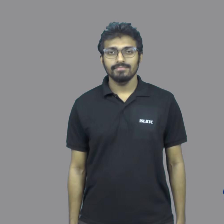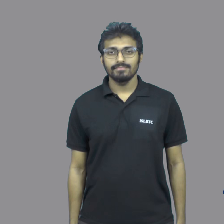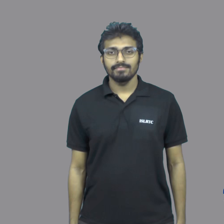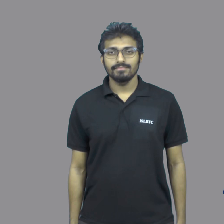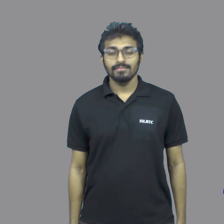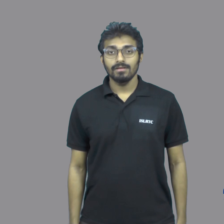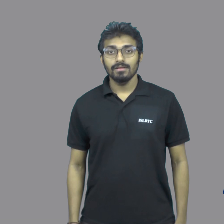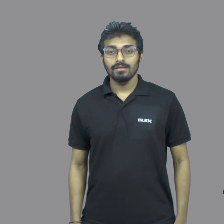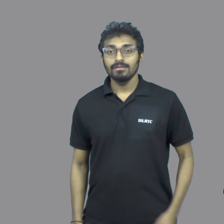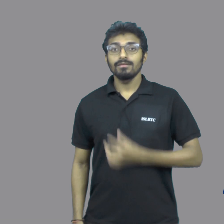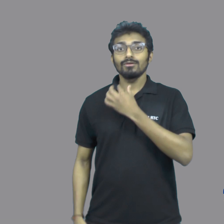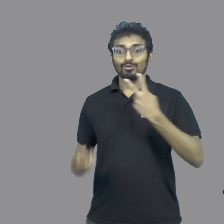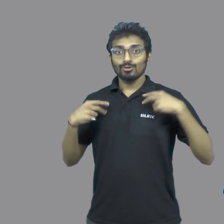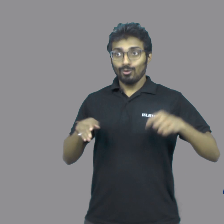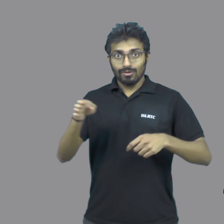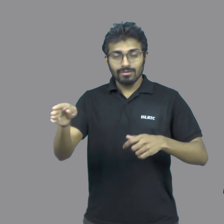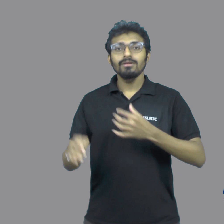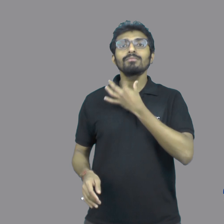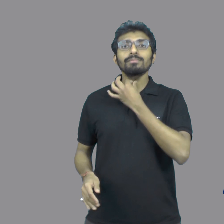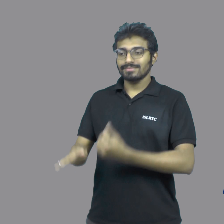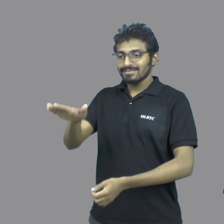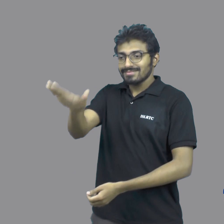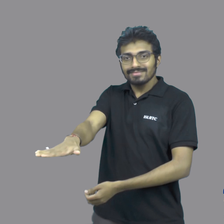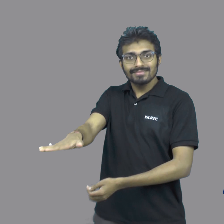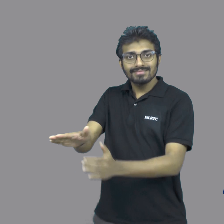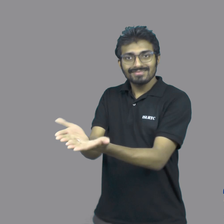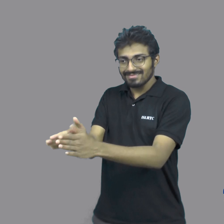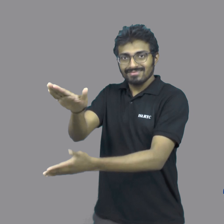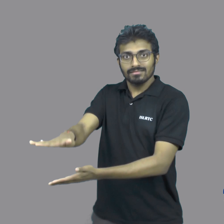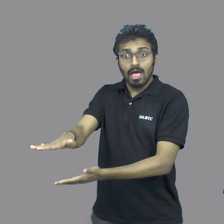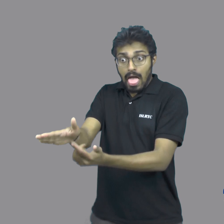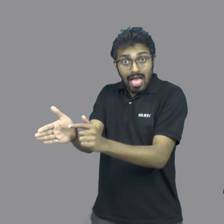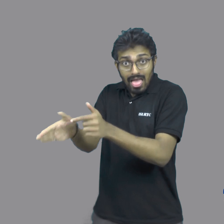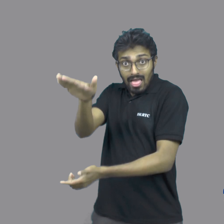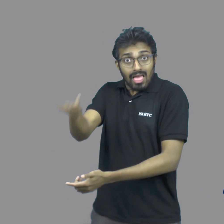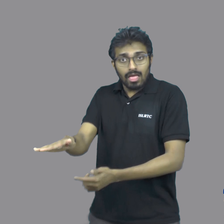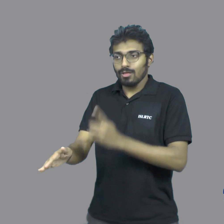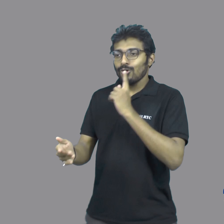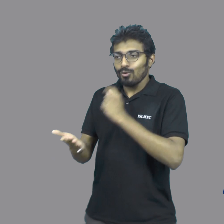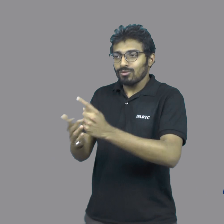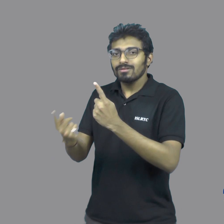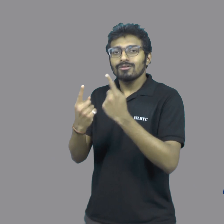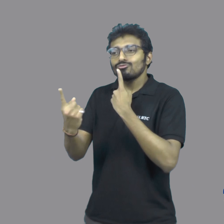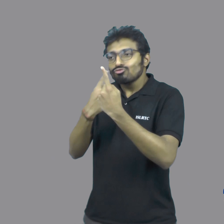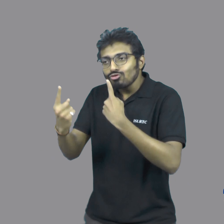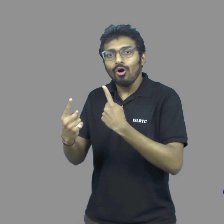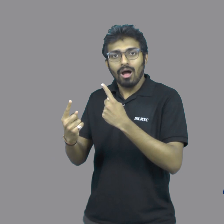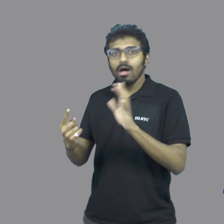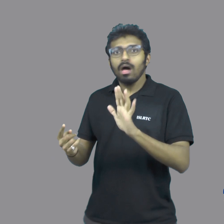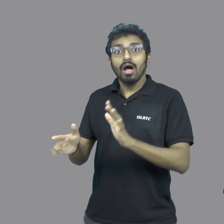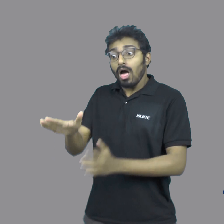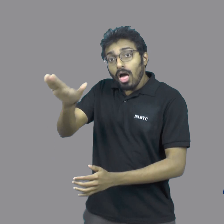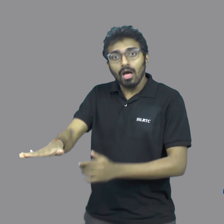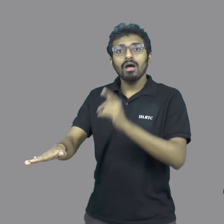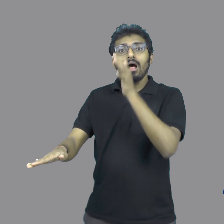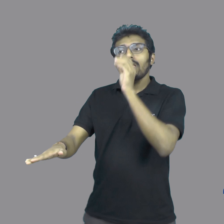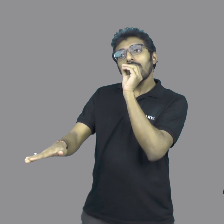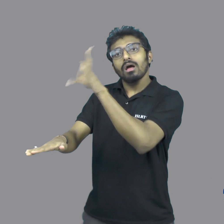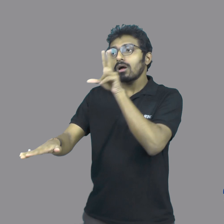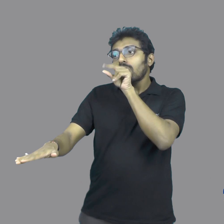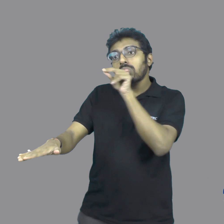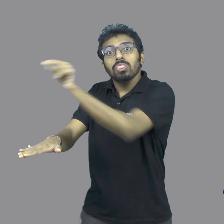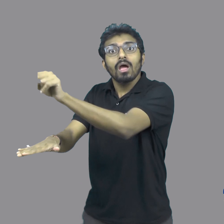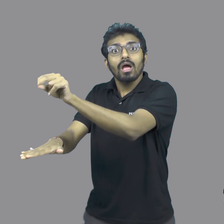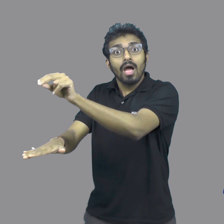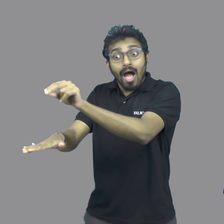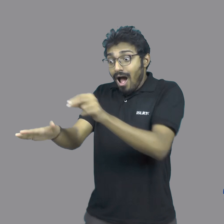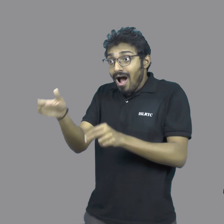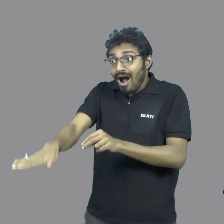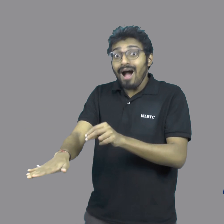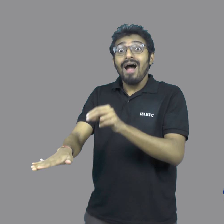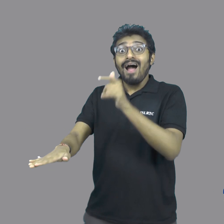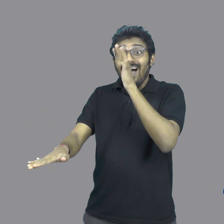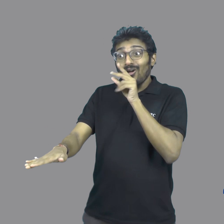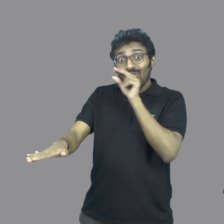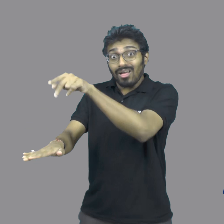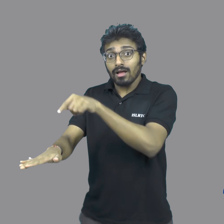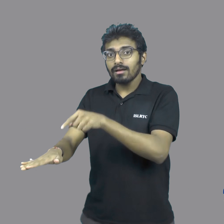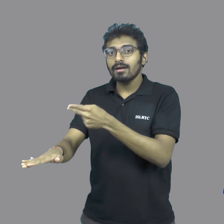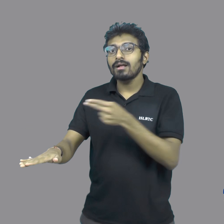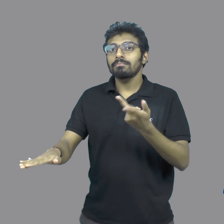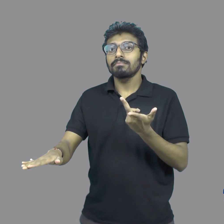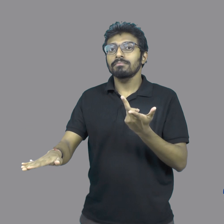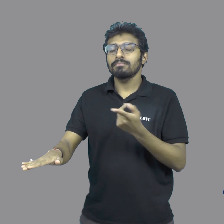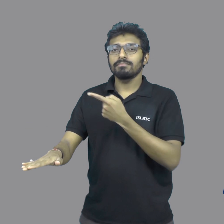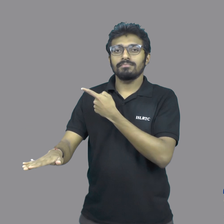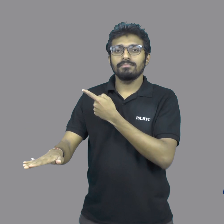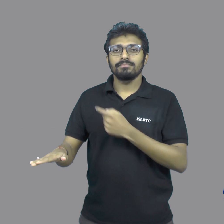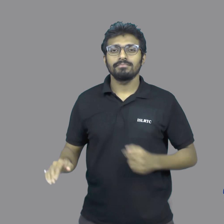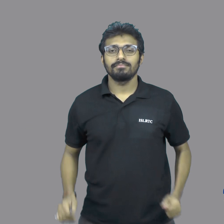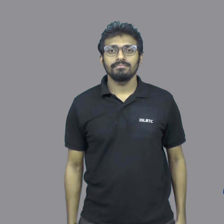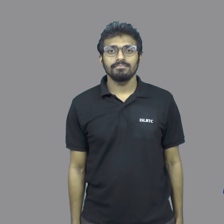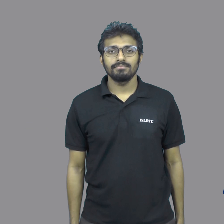Mainsworn